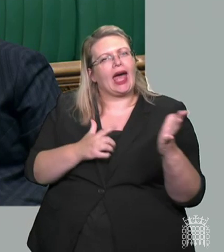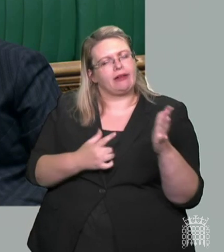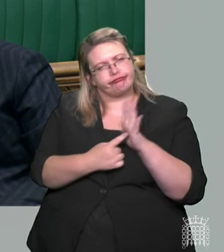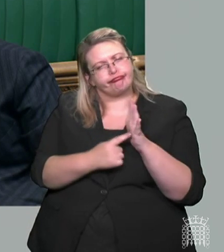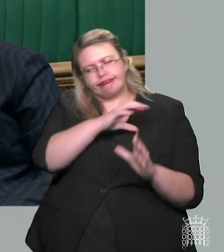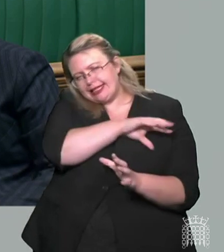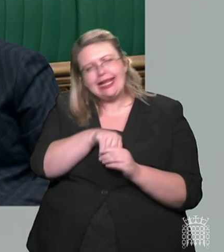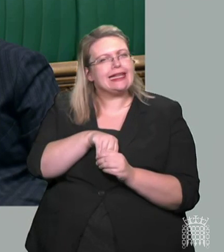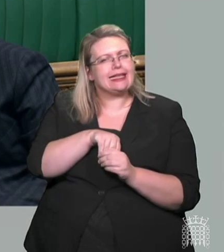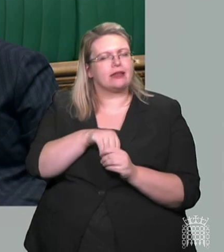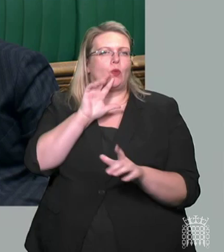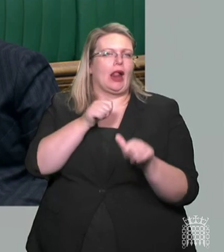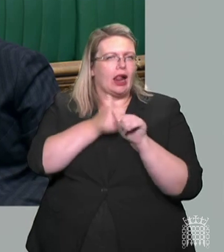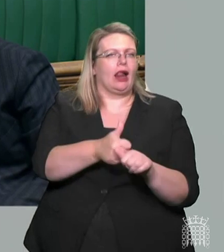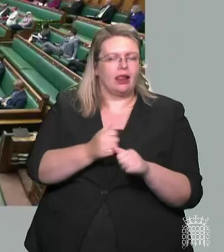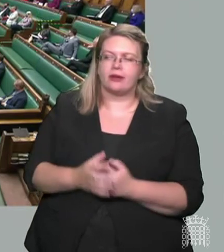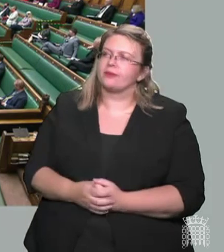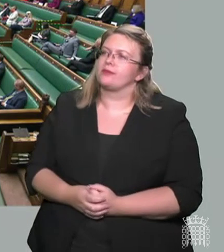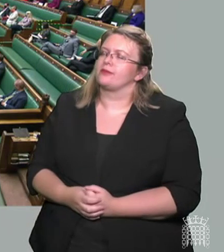We will make sure that we uphold that.